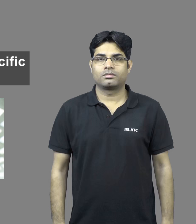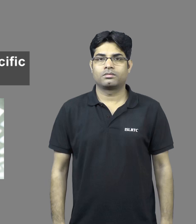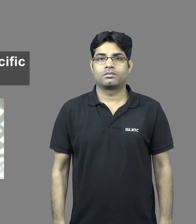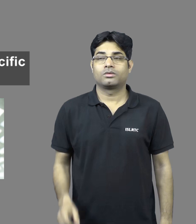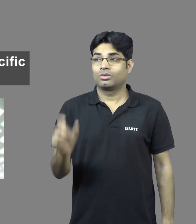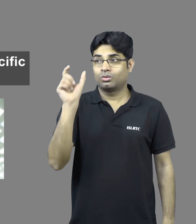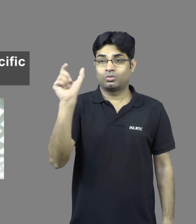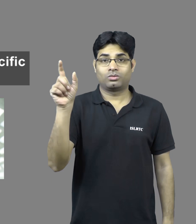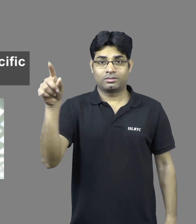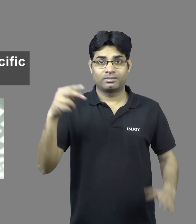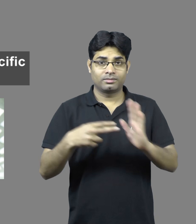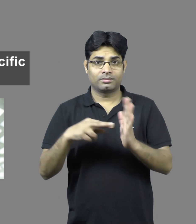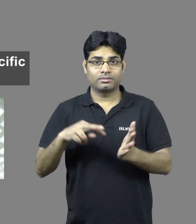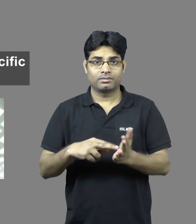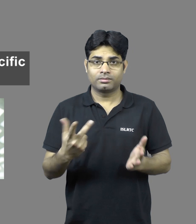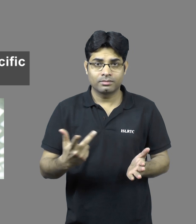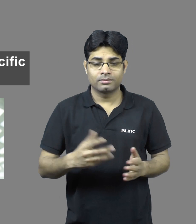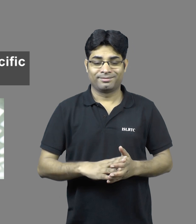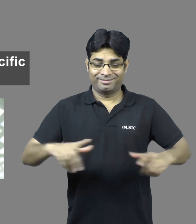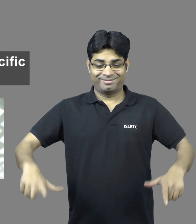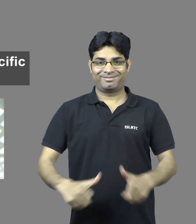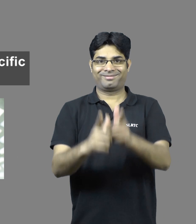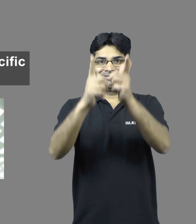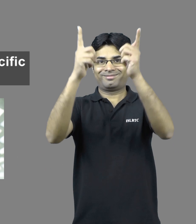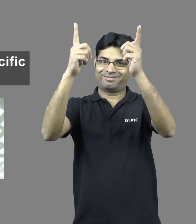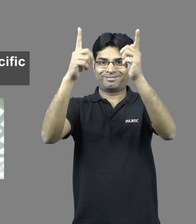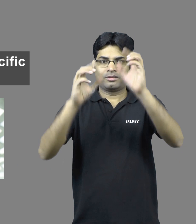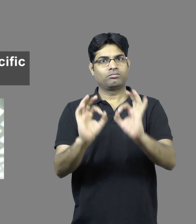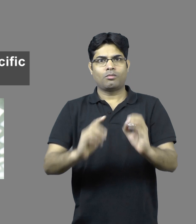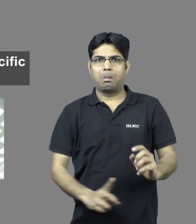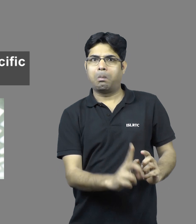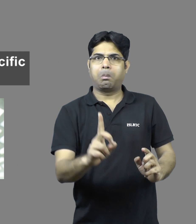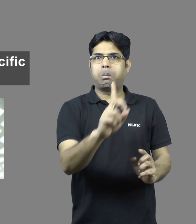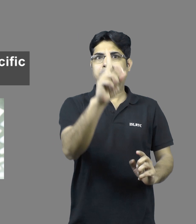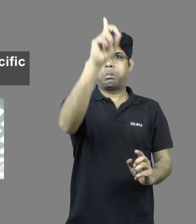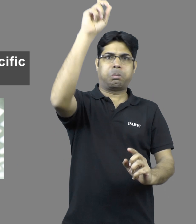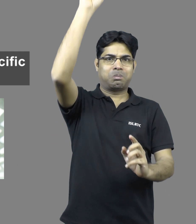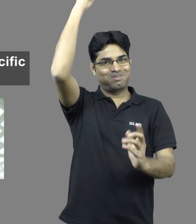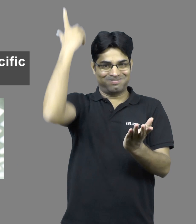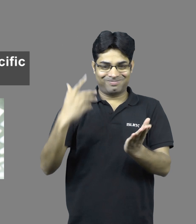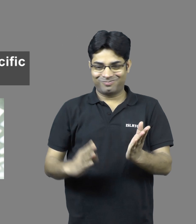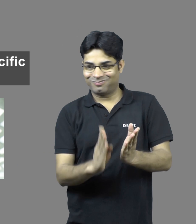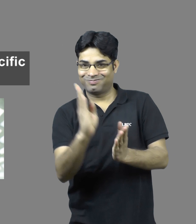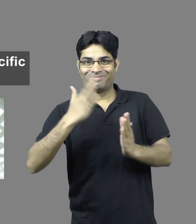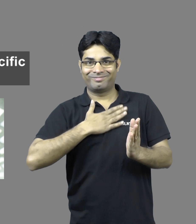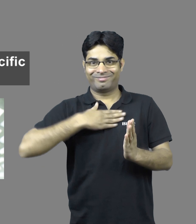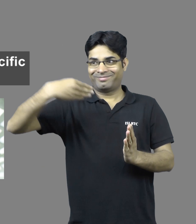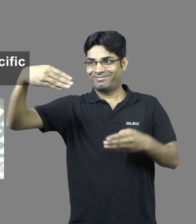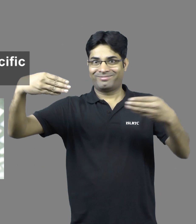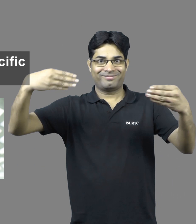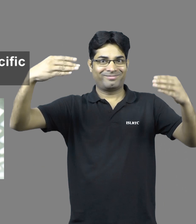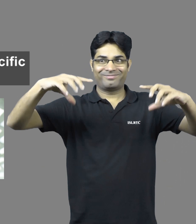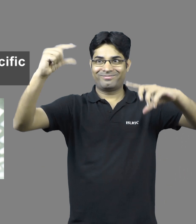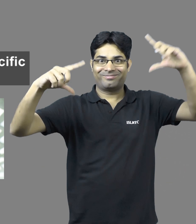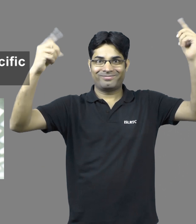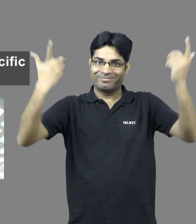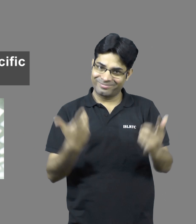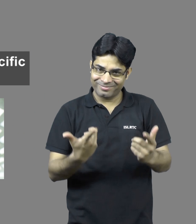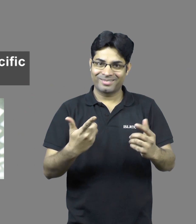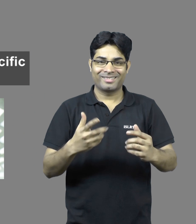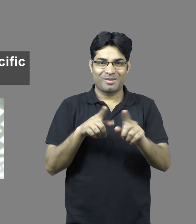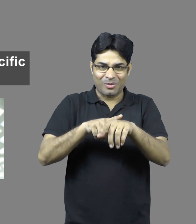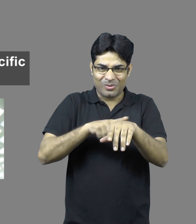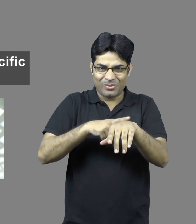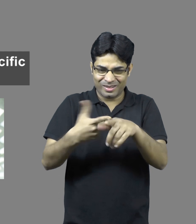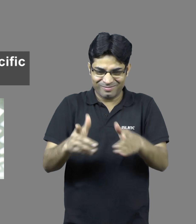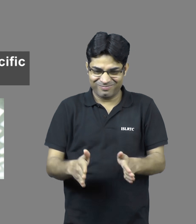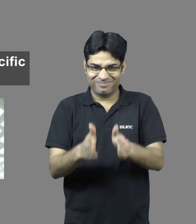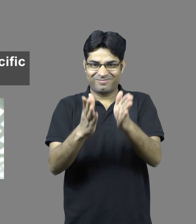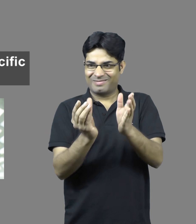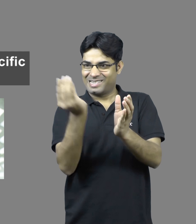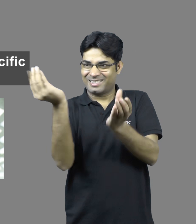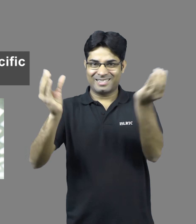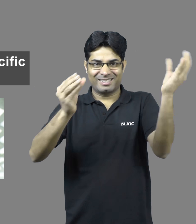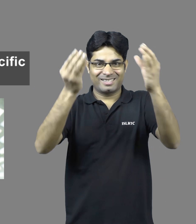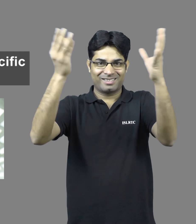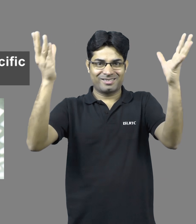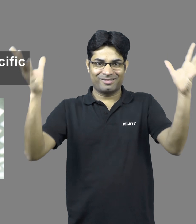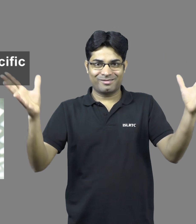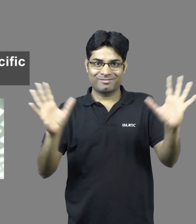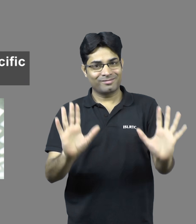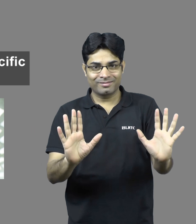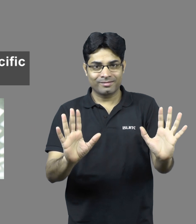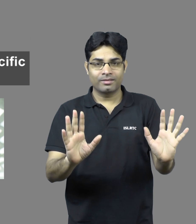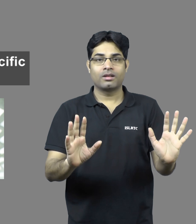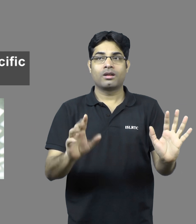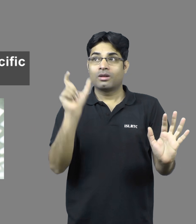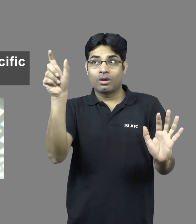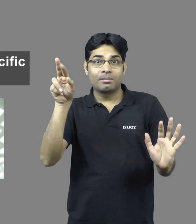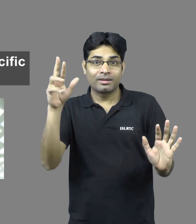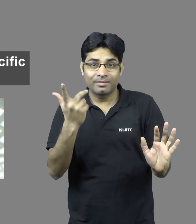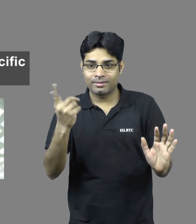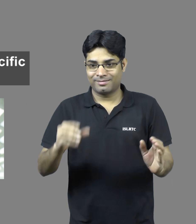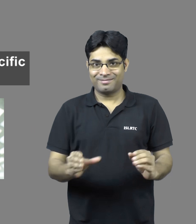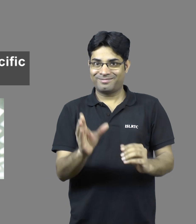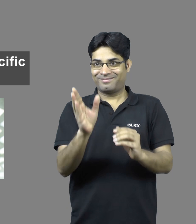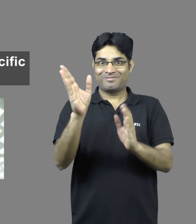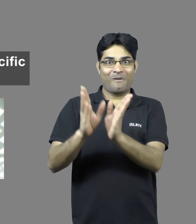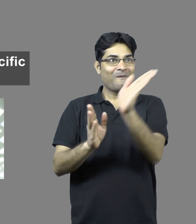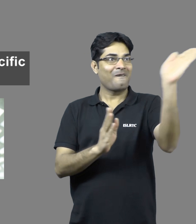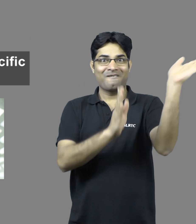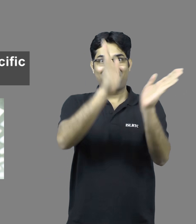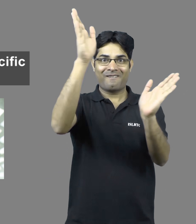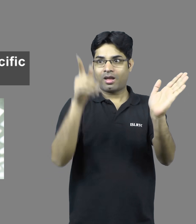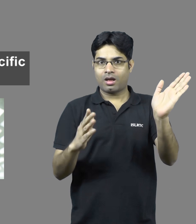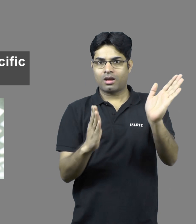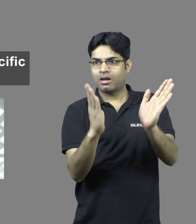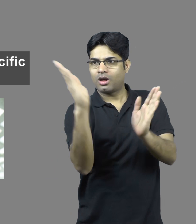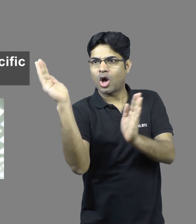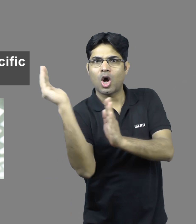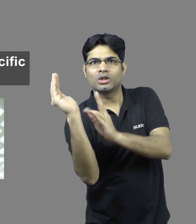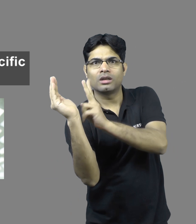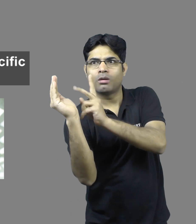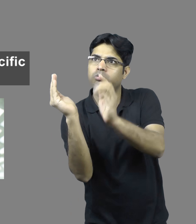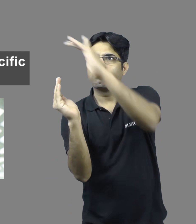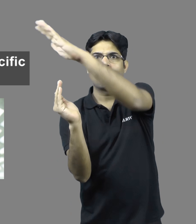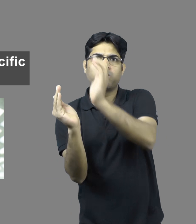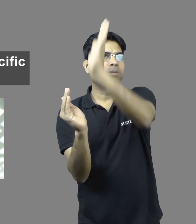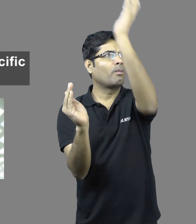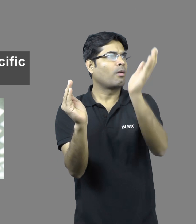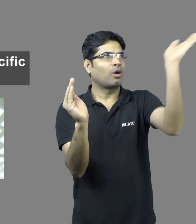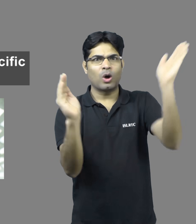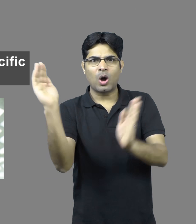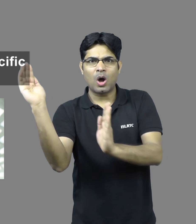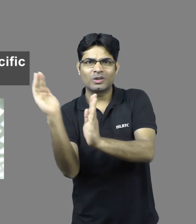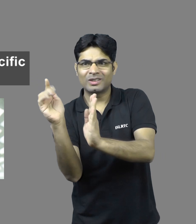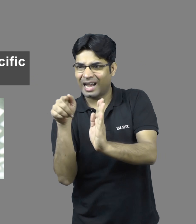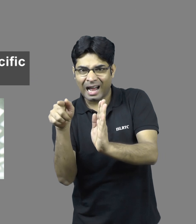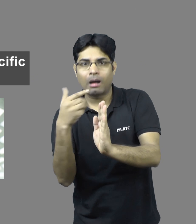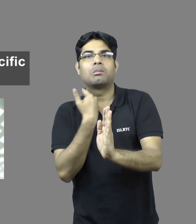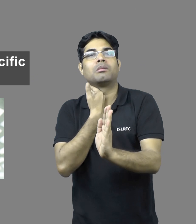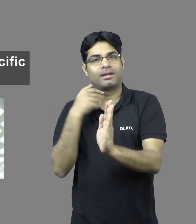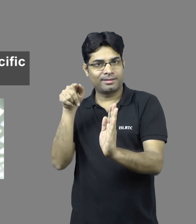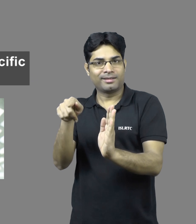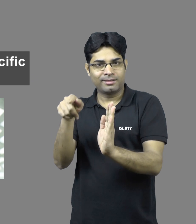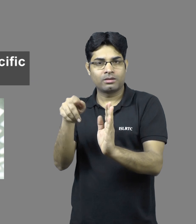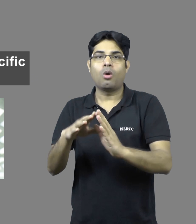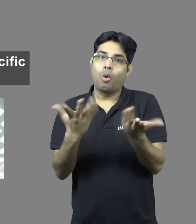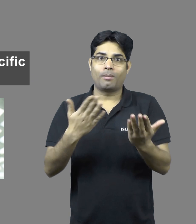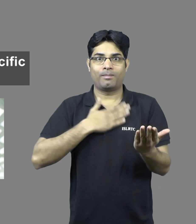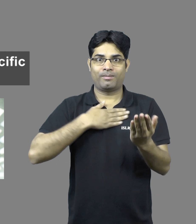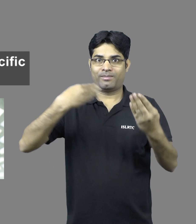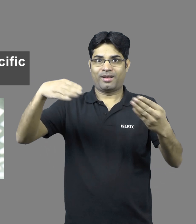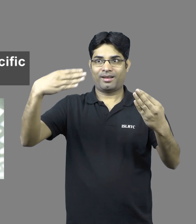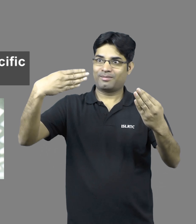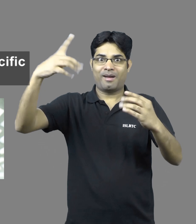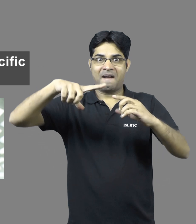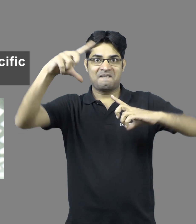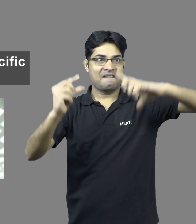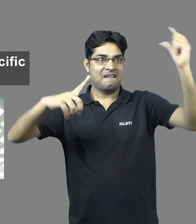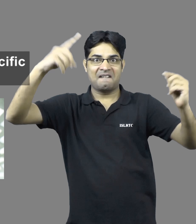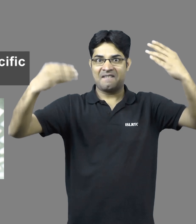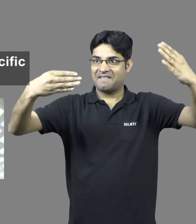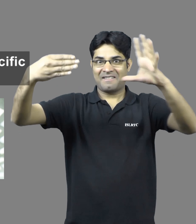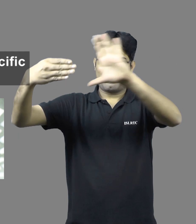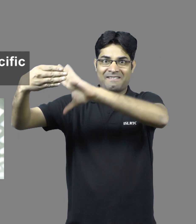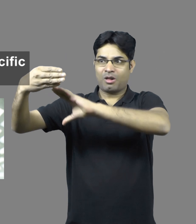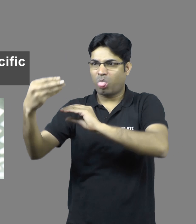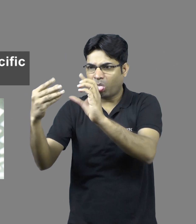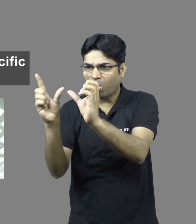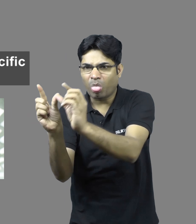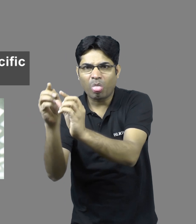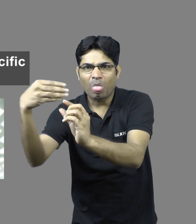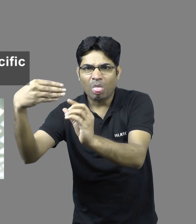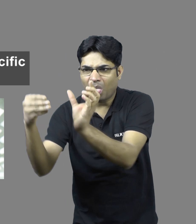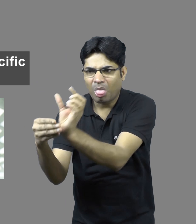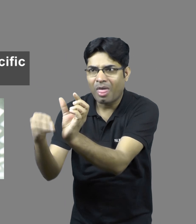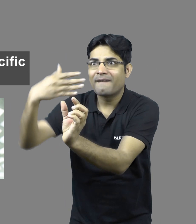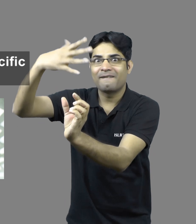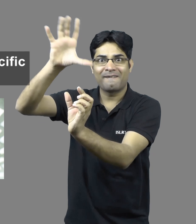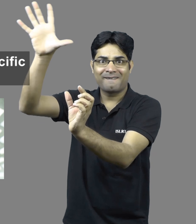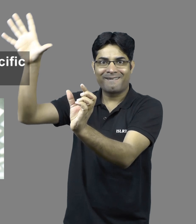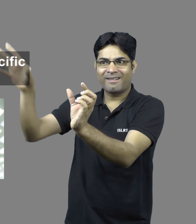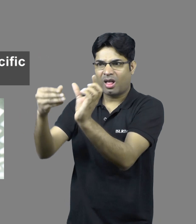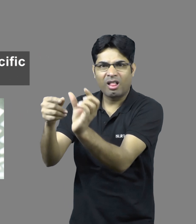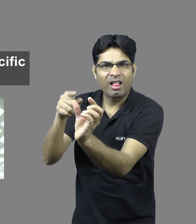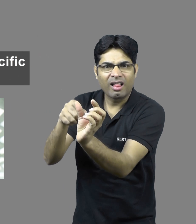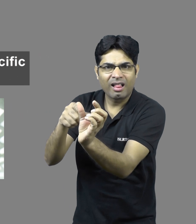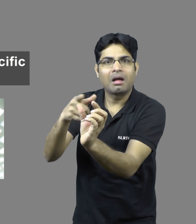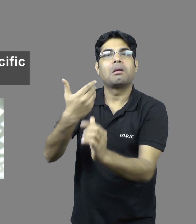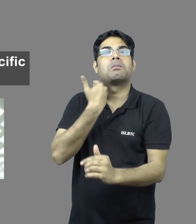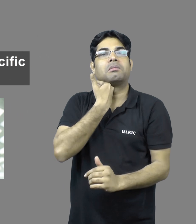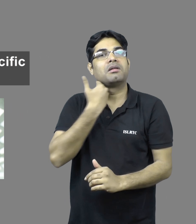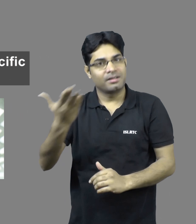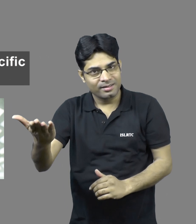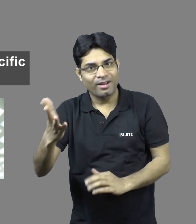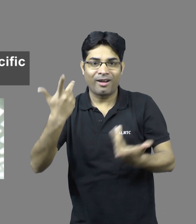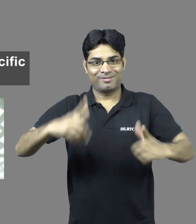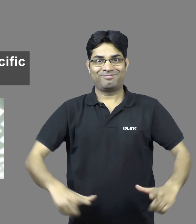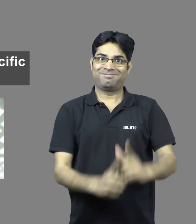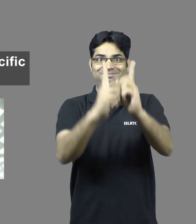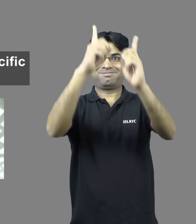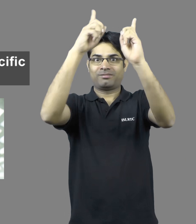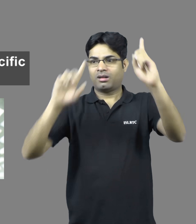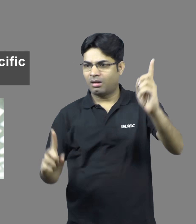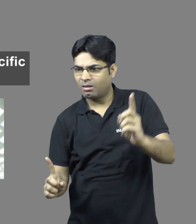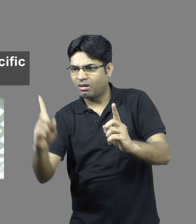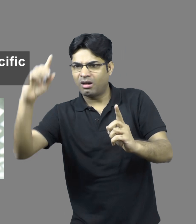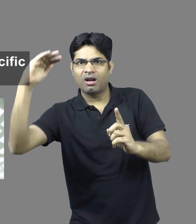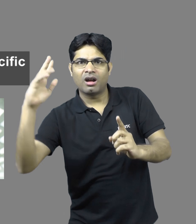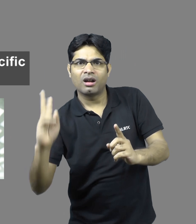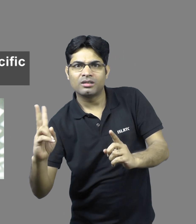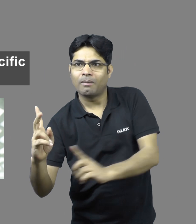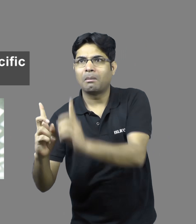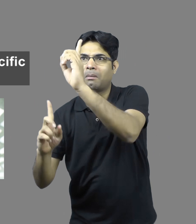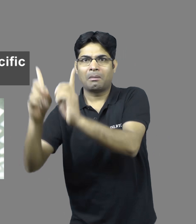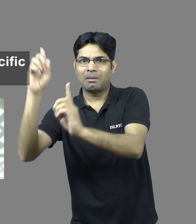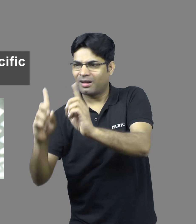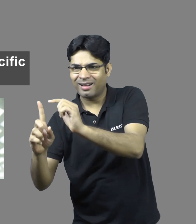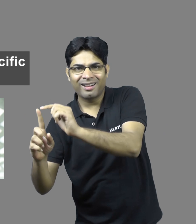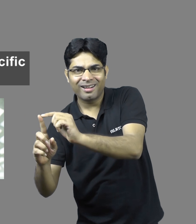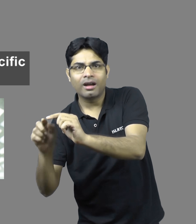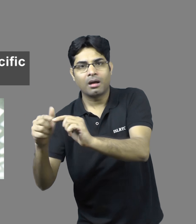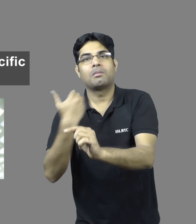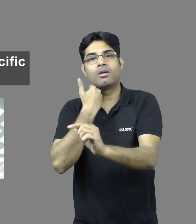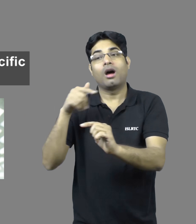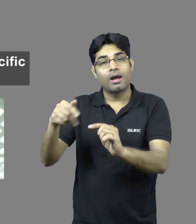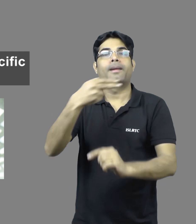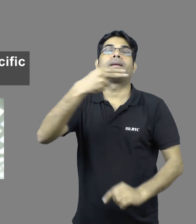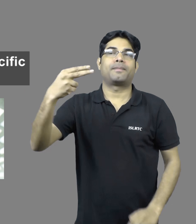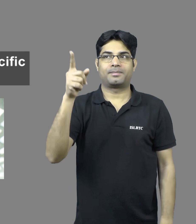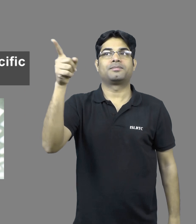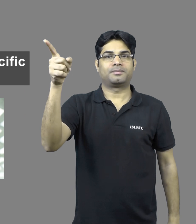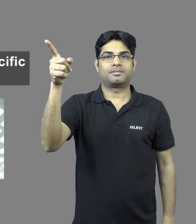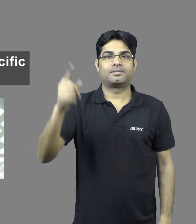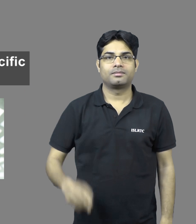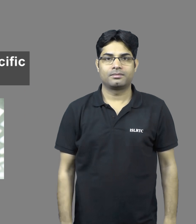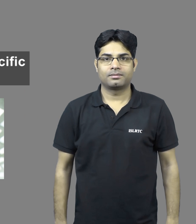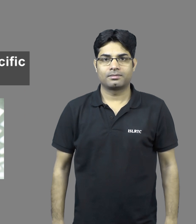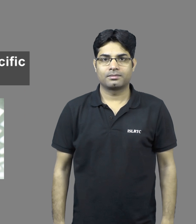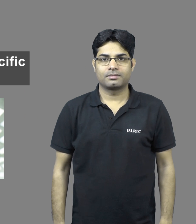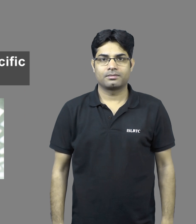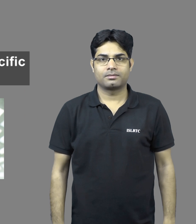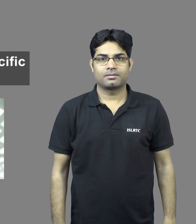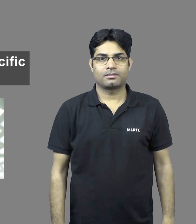Stuntiny of Specific Plant Parts